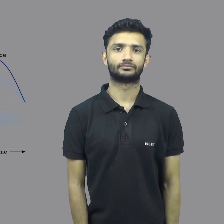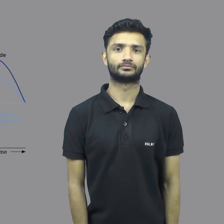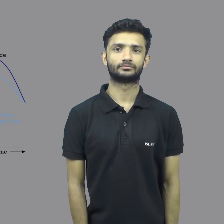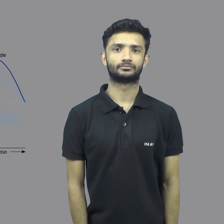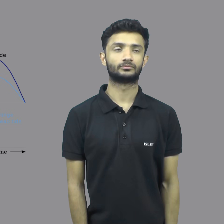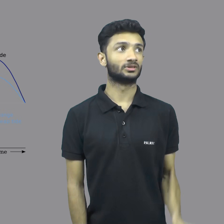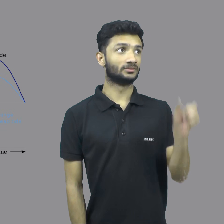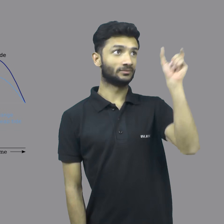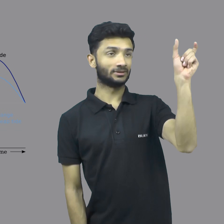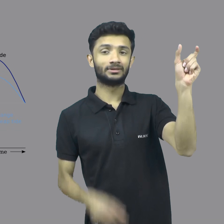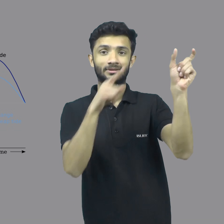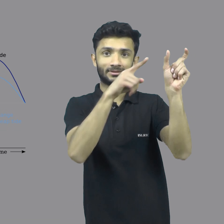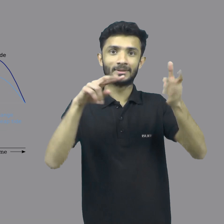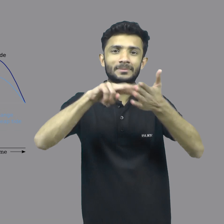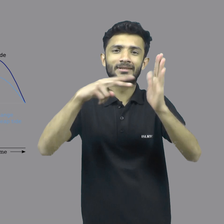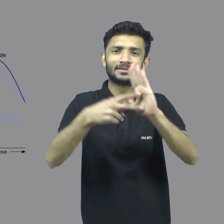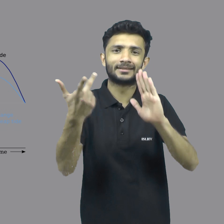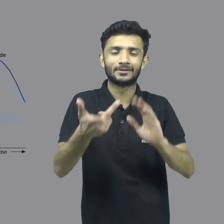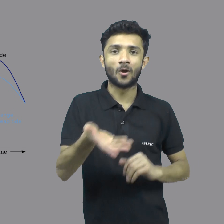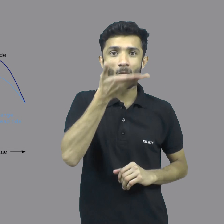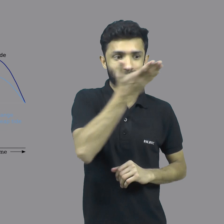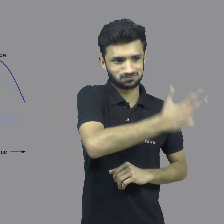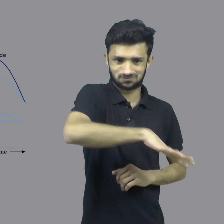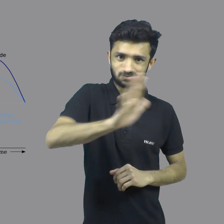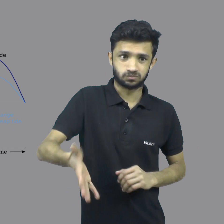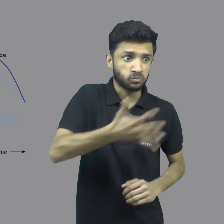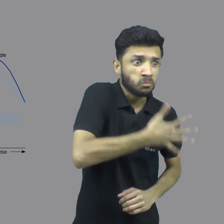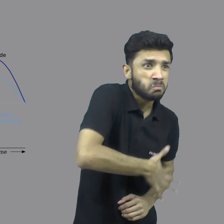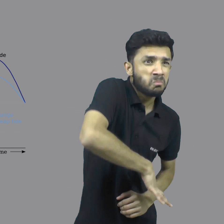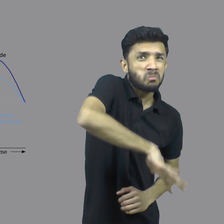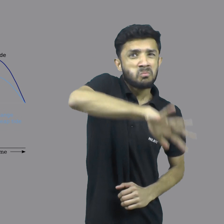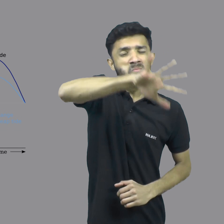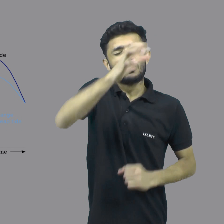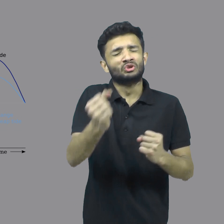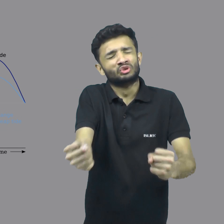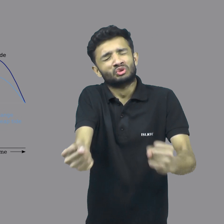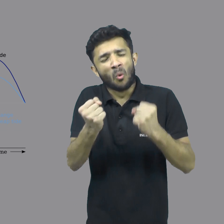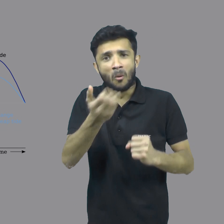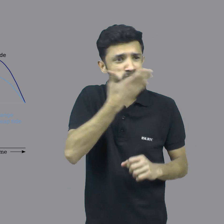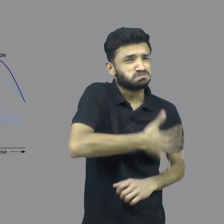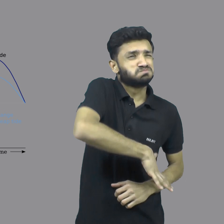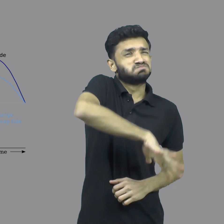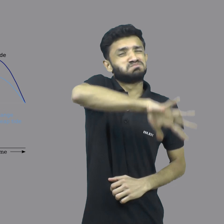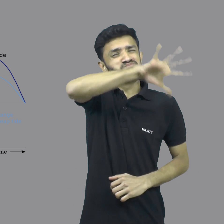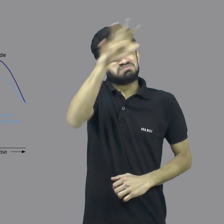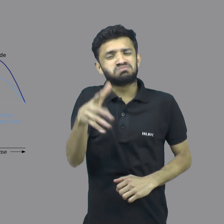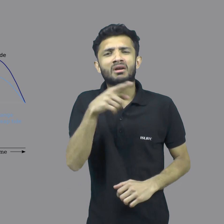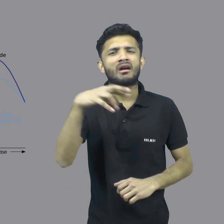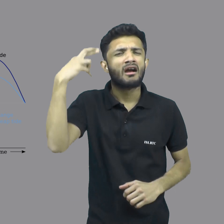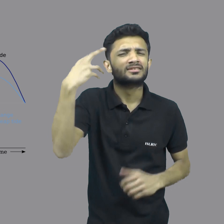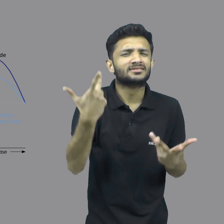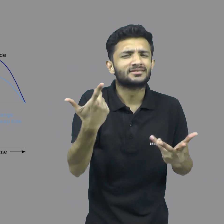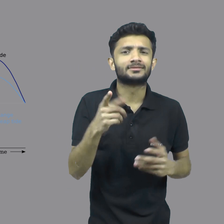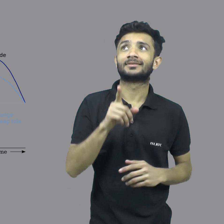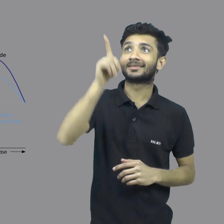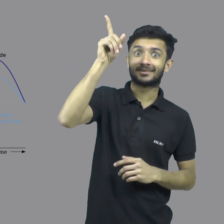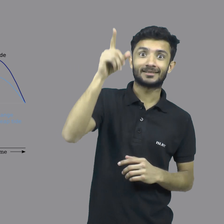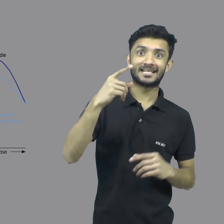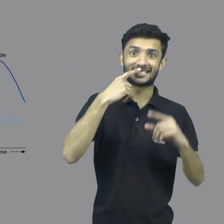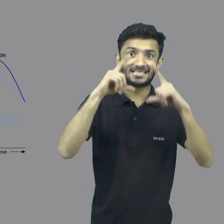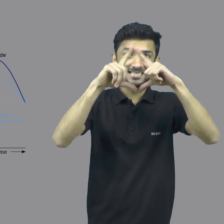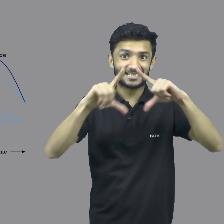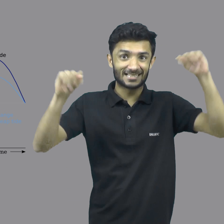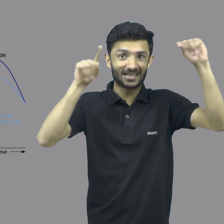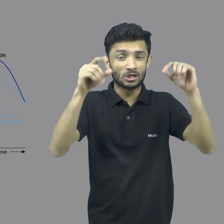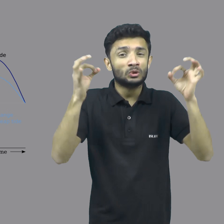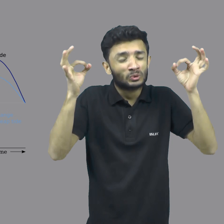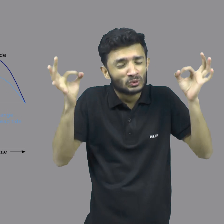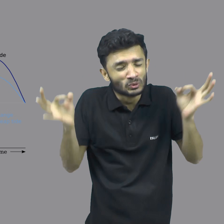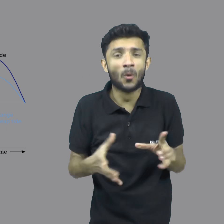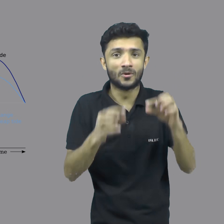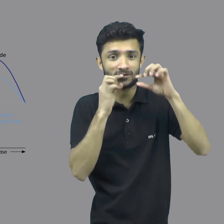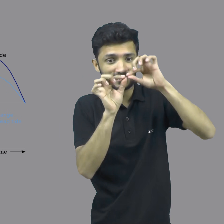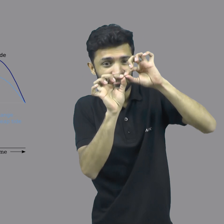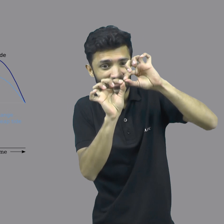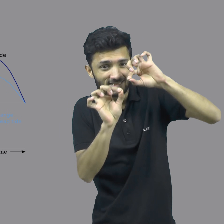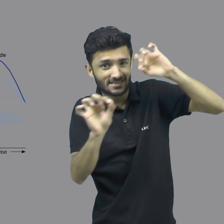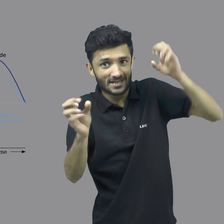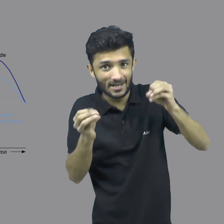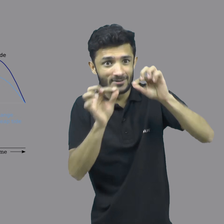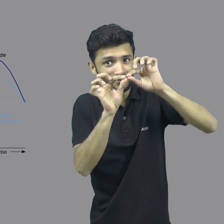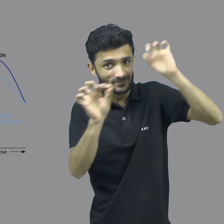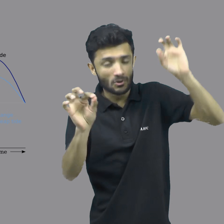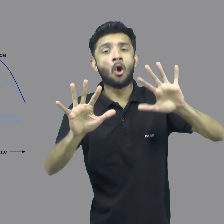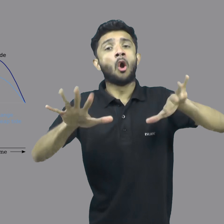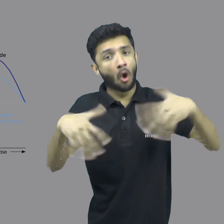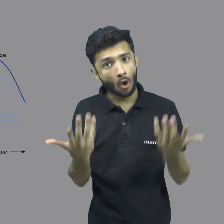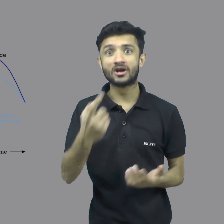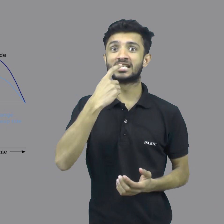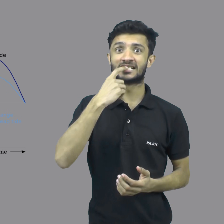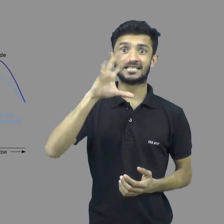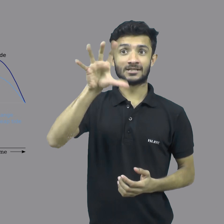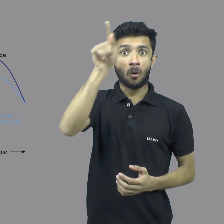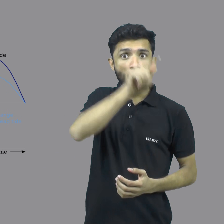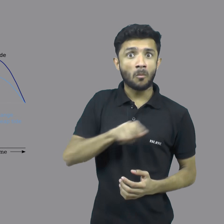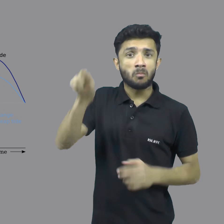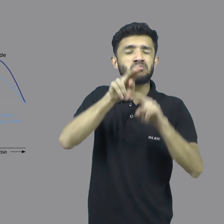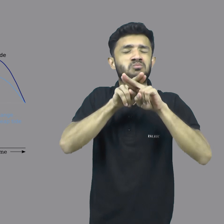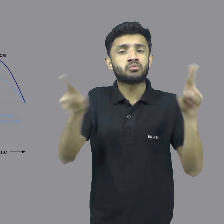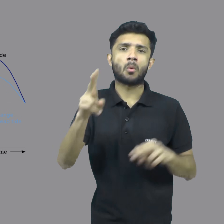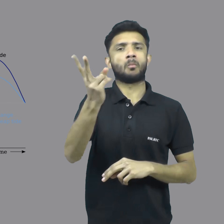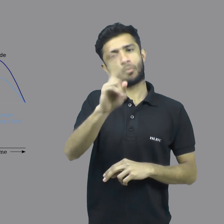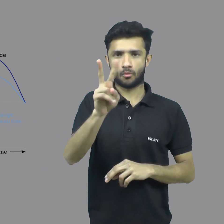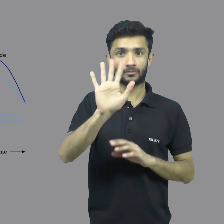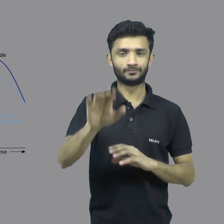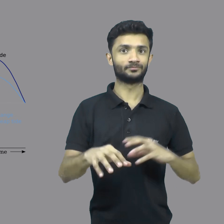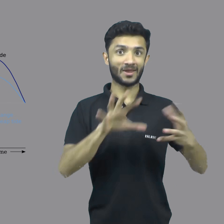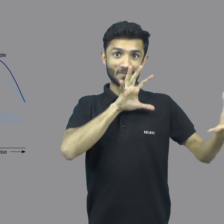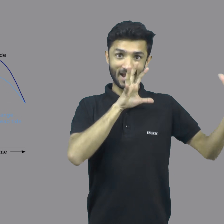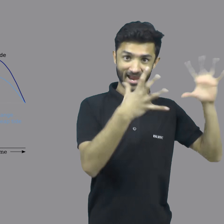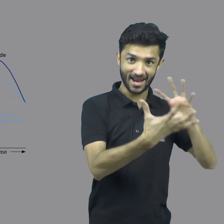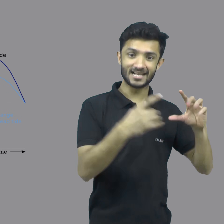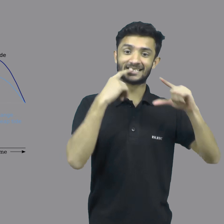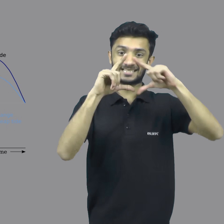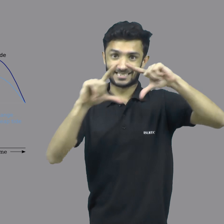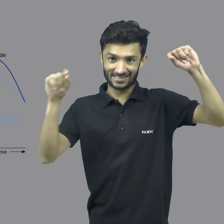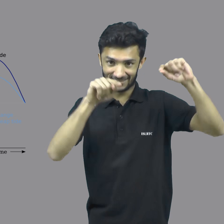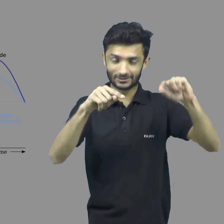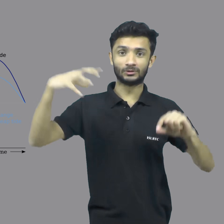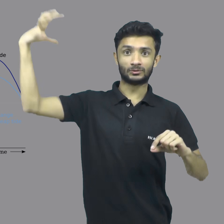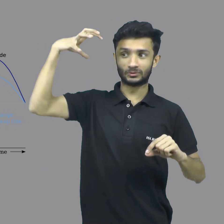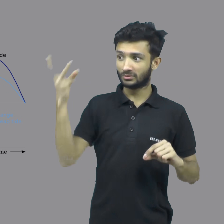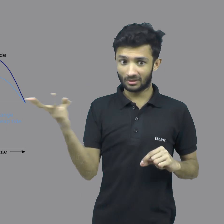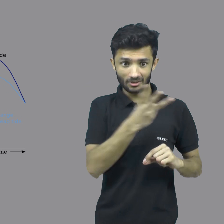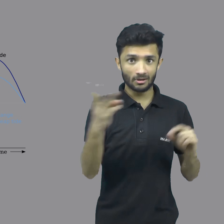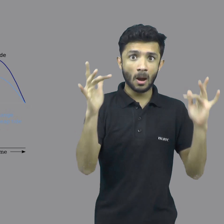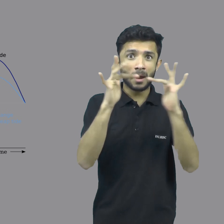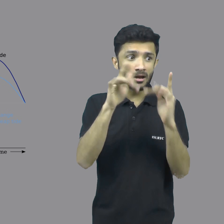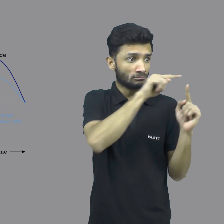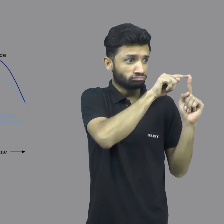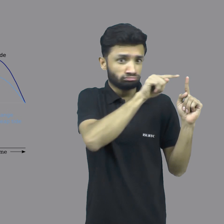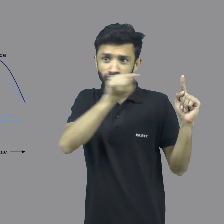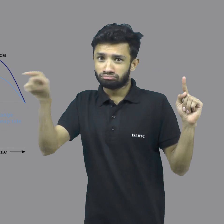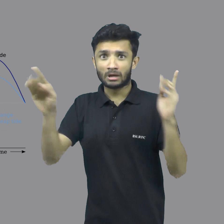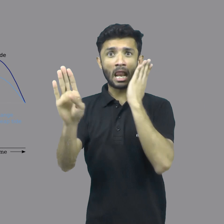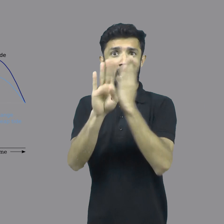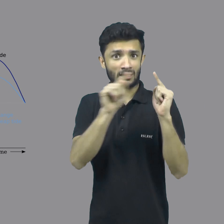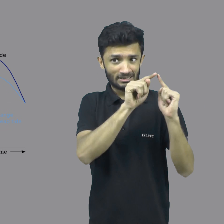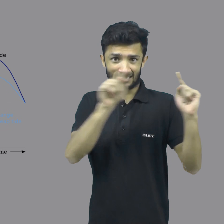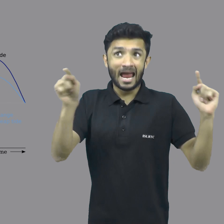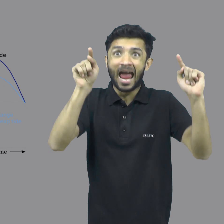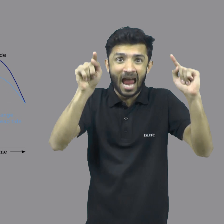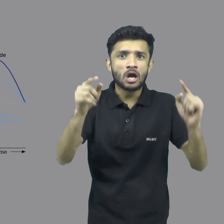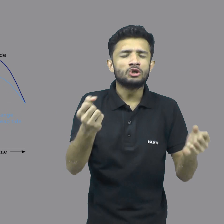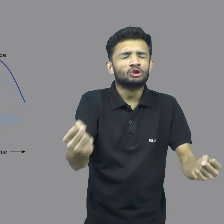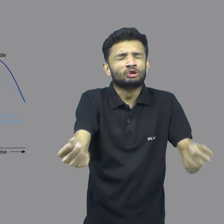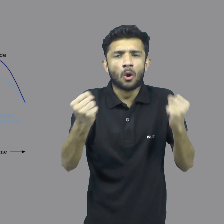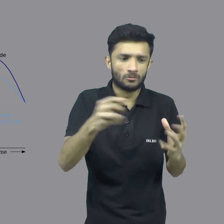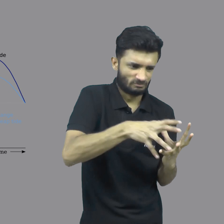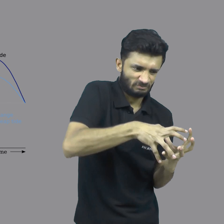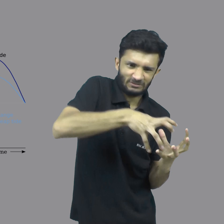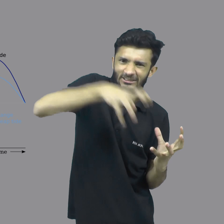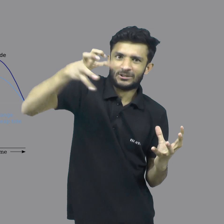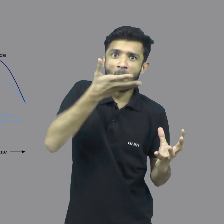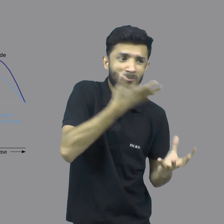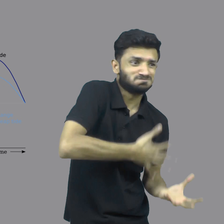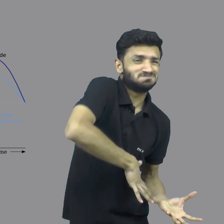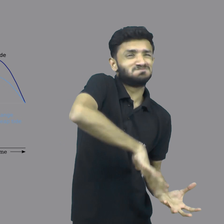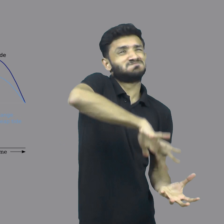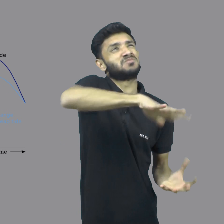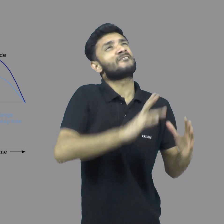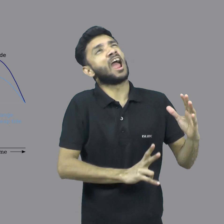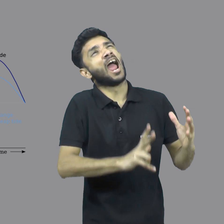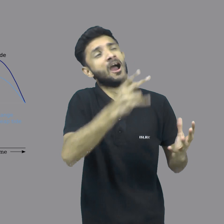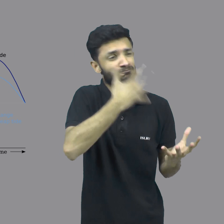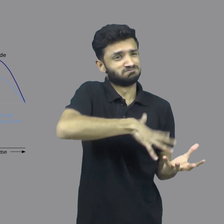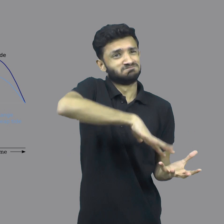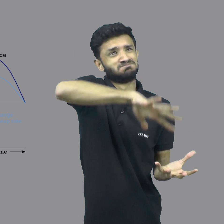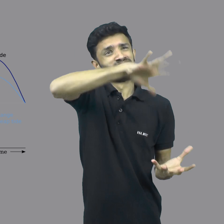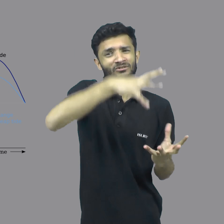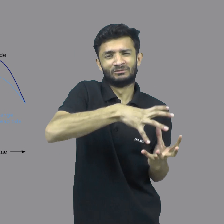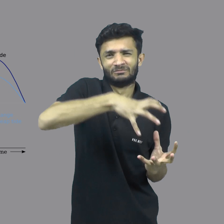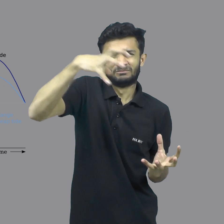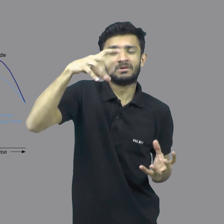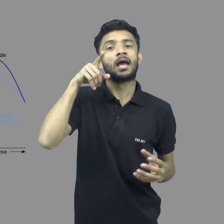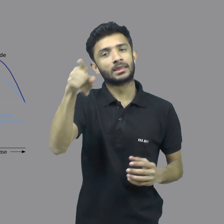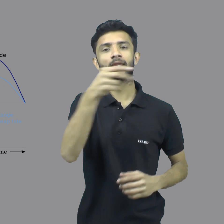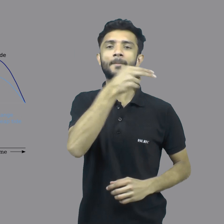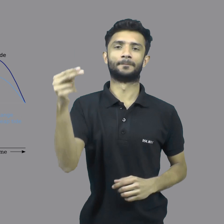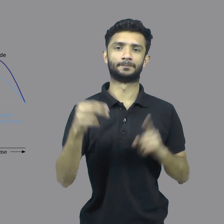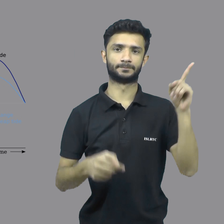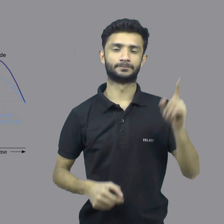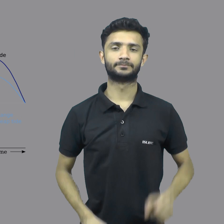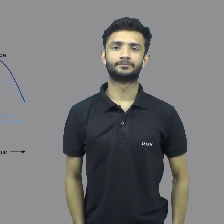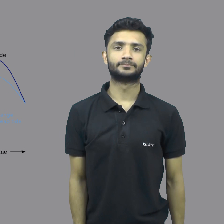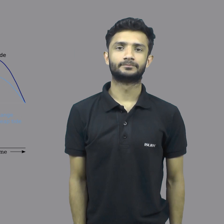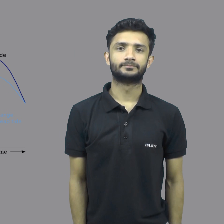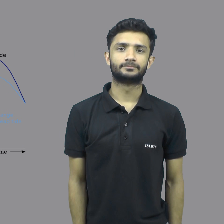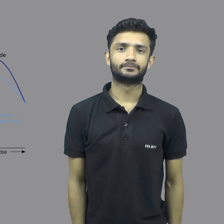Spring Tides